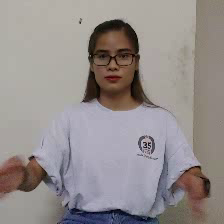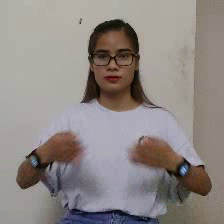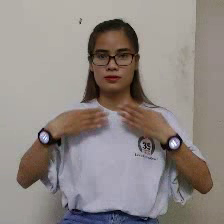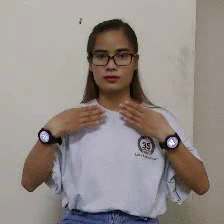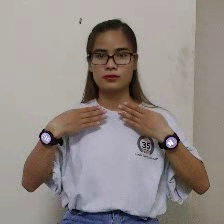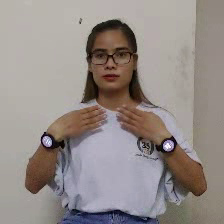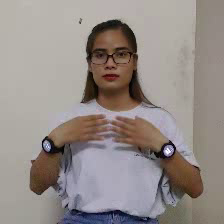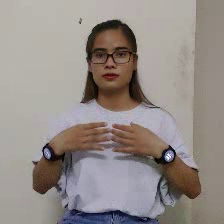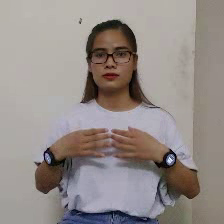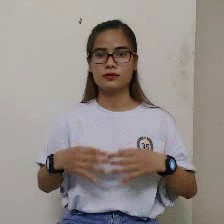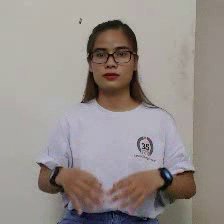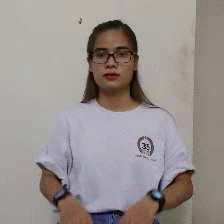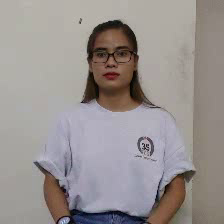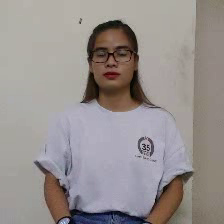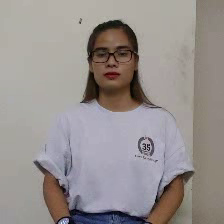Bế mạc